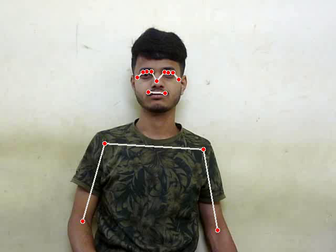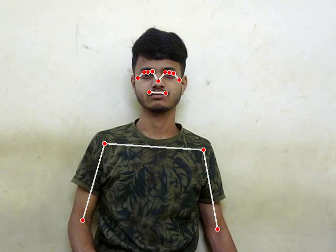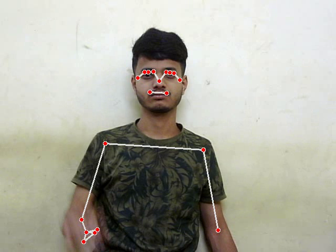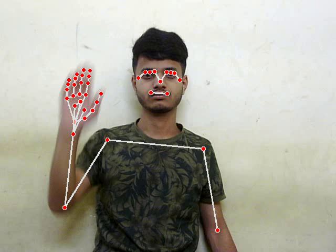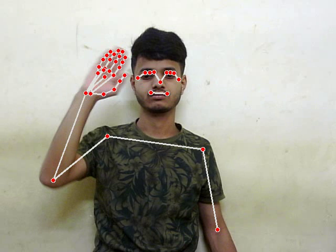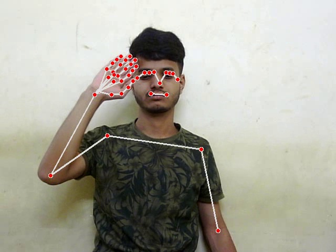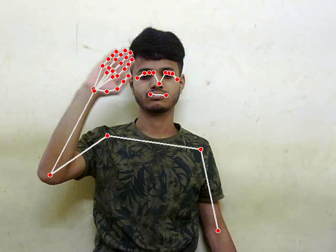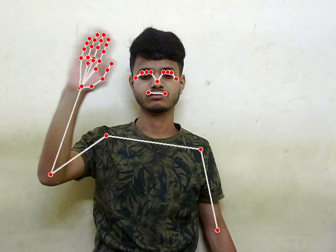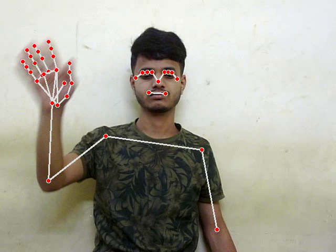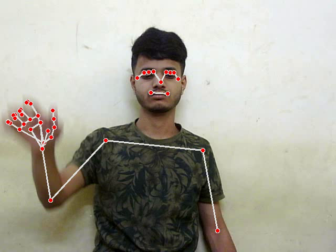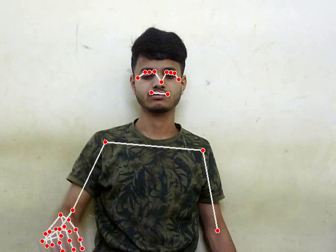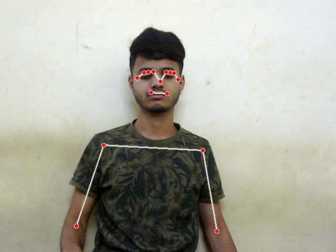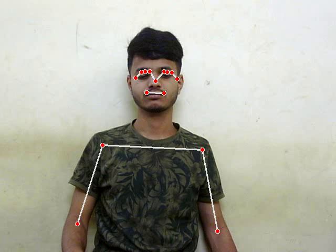hello